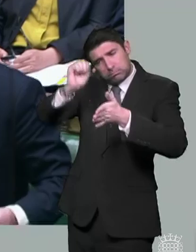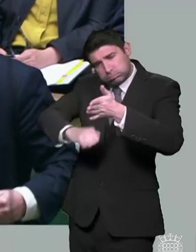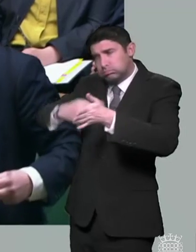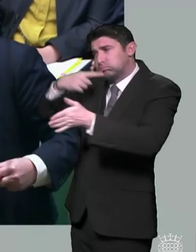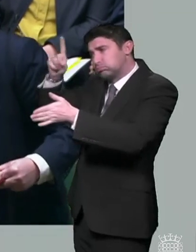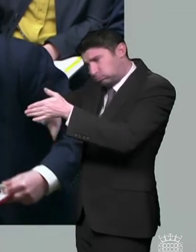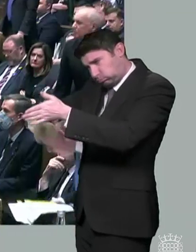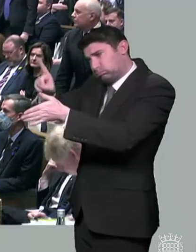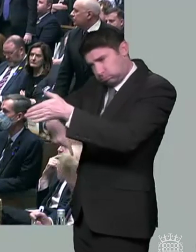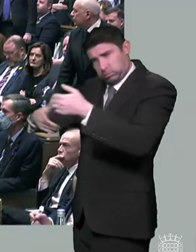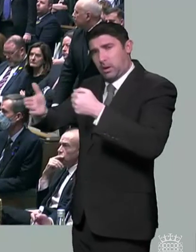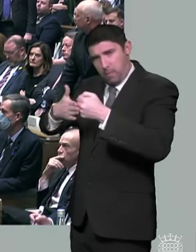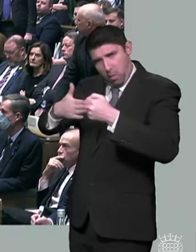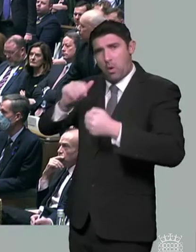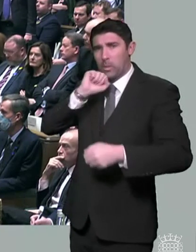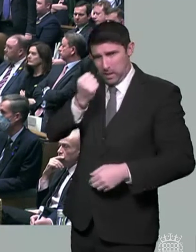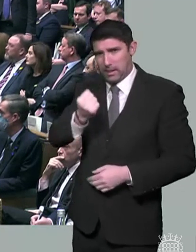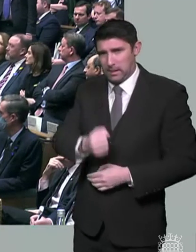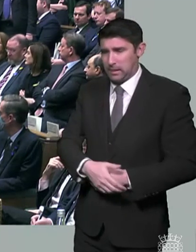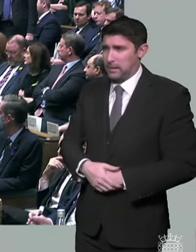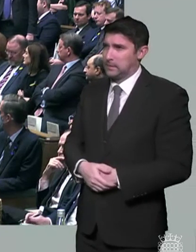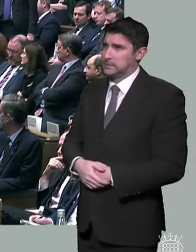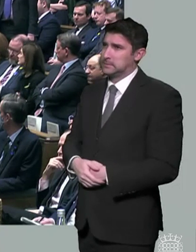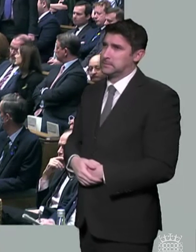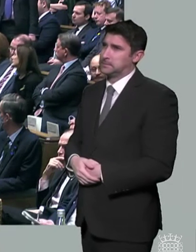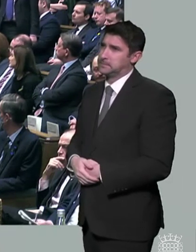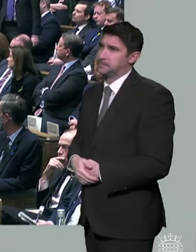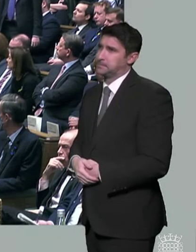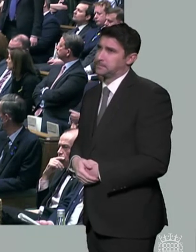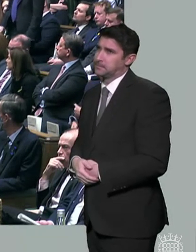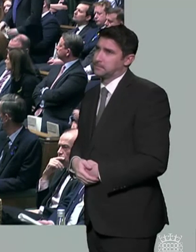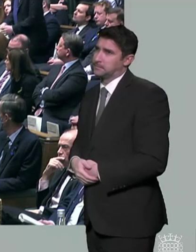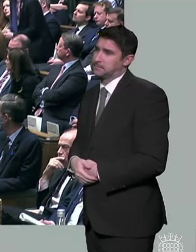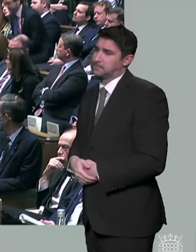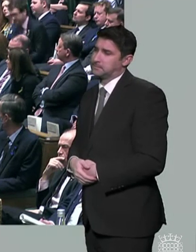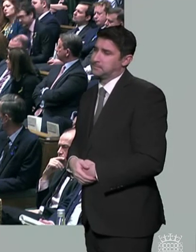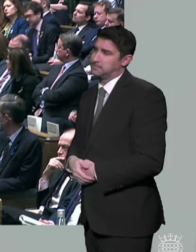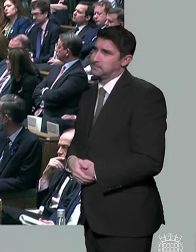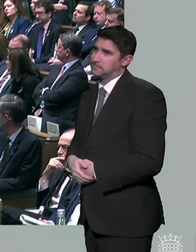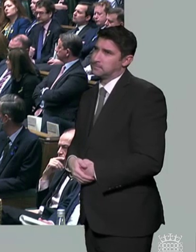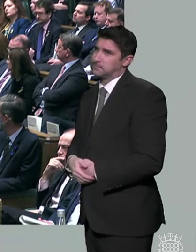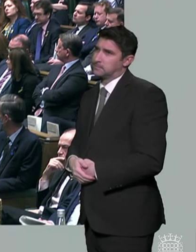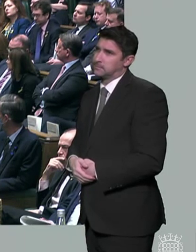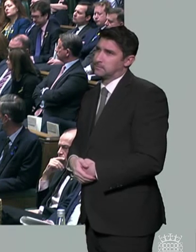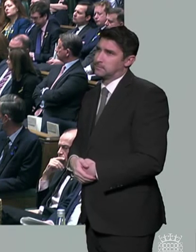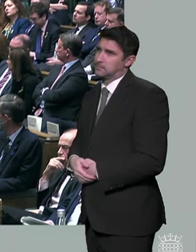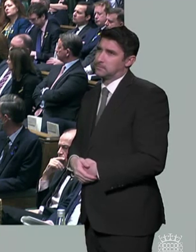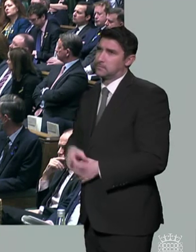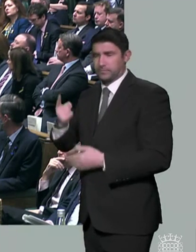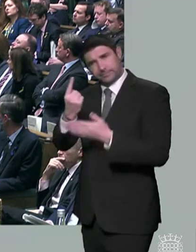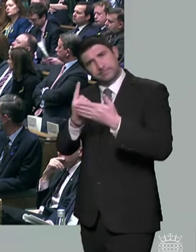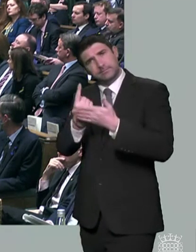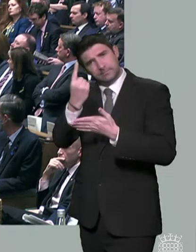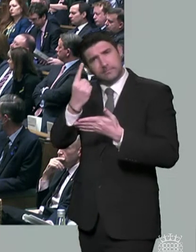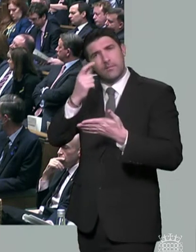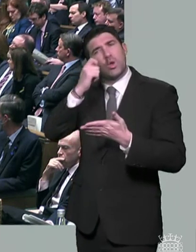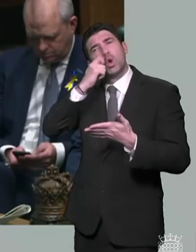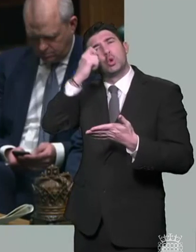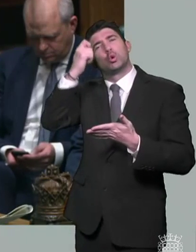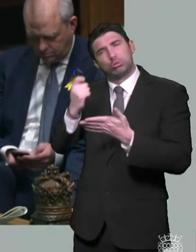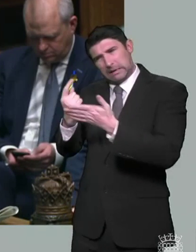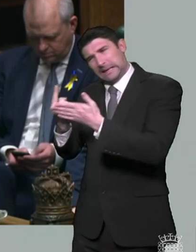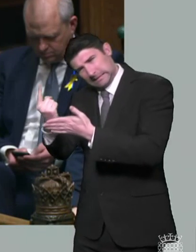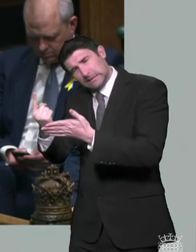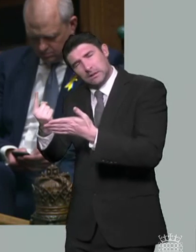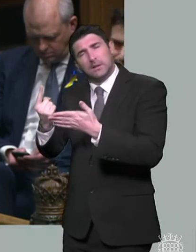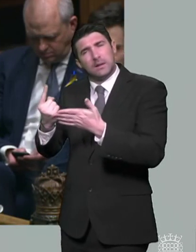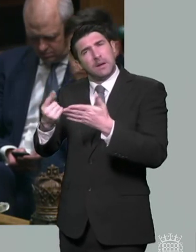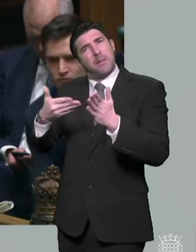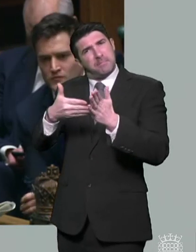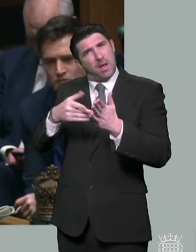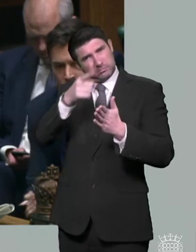In addition to the tragedy in Ukraine, I know that the Prime Minister wants to slash red tape to make Britain more internationally competitive.